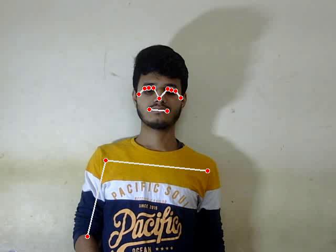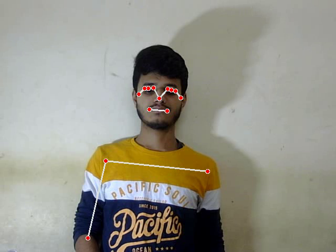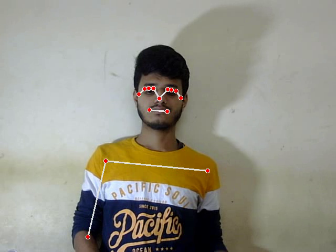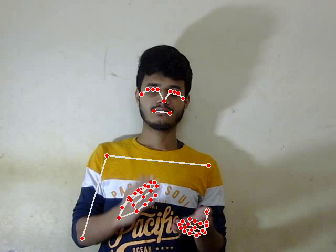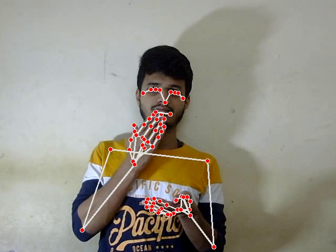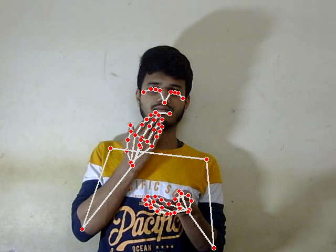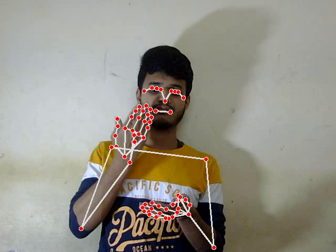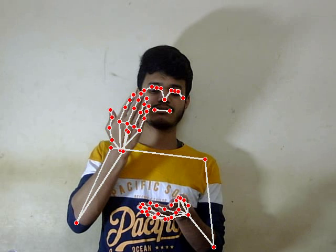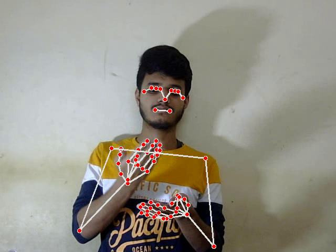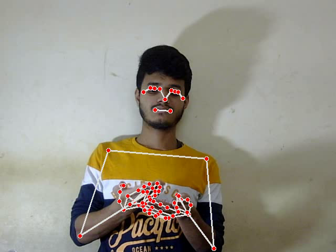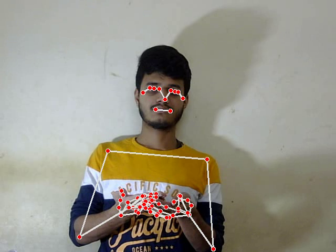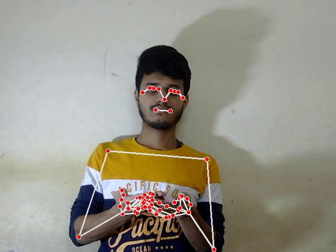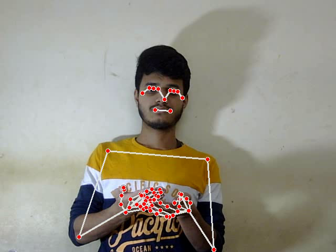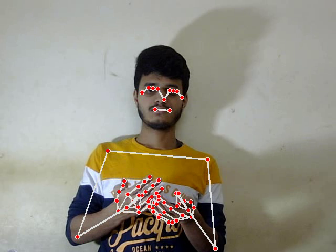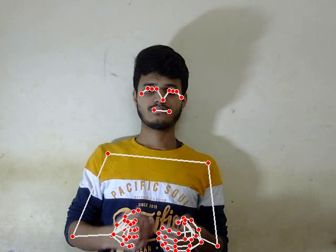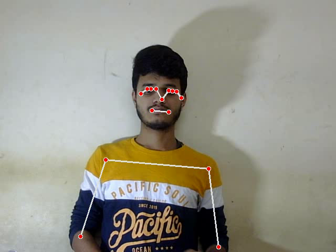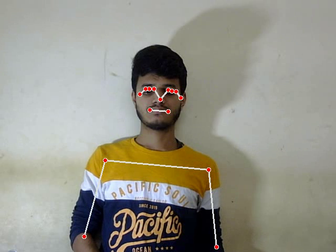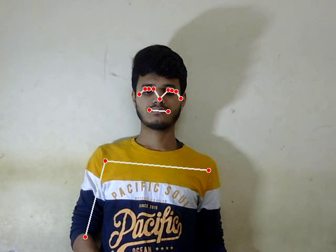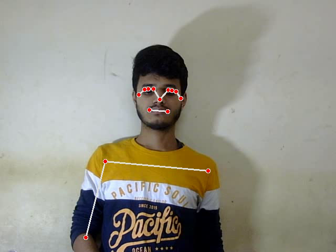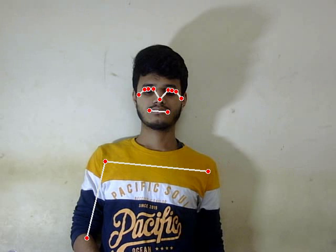good